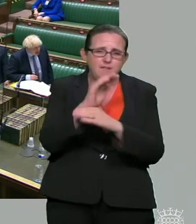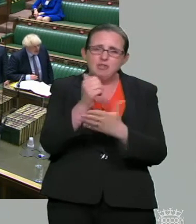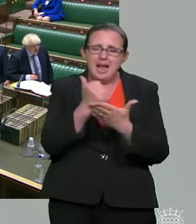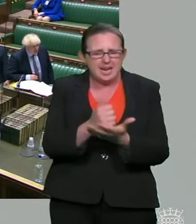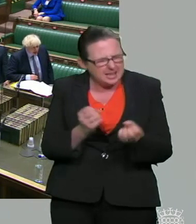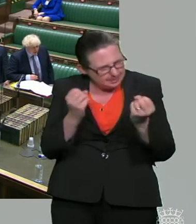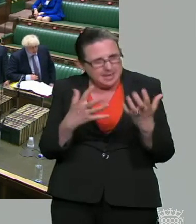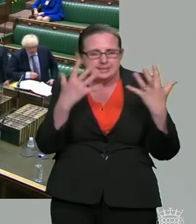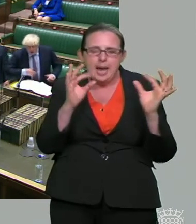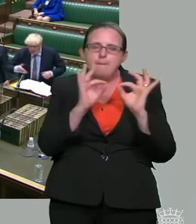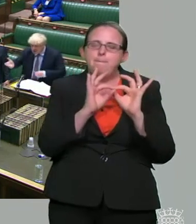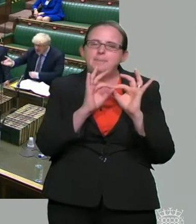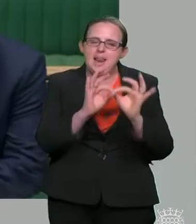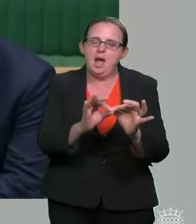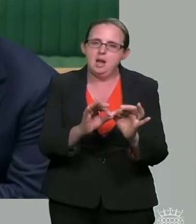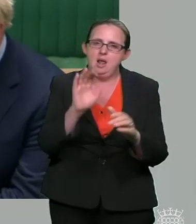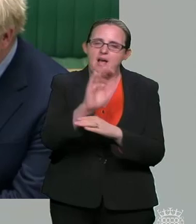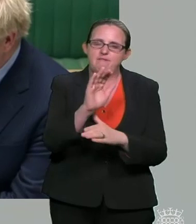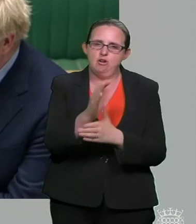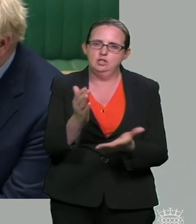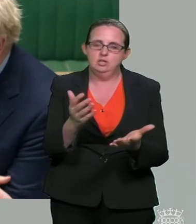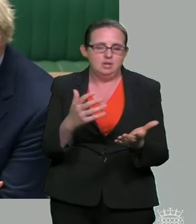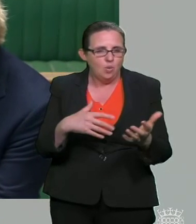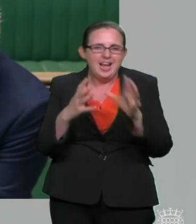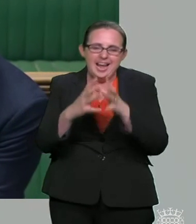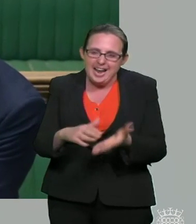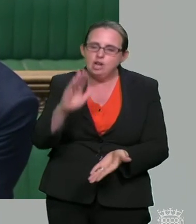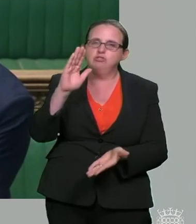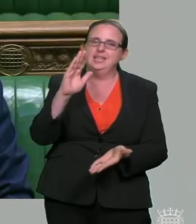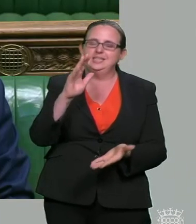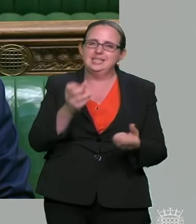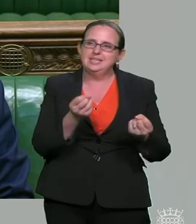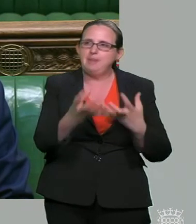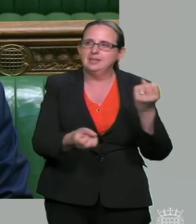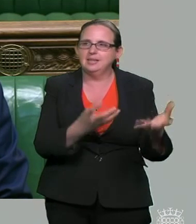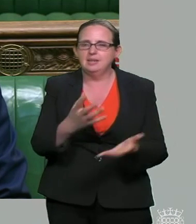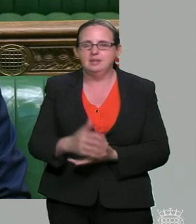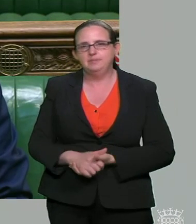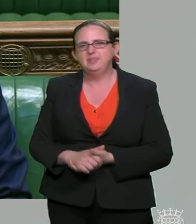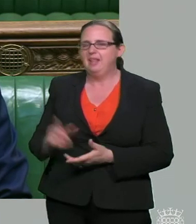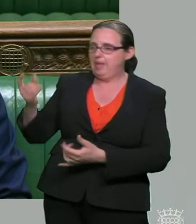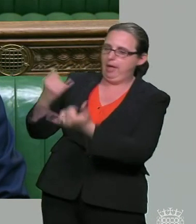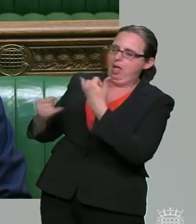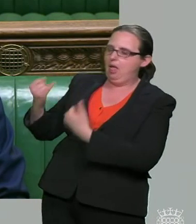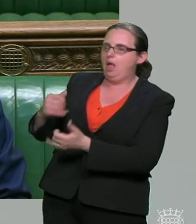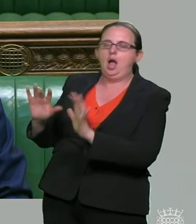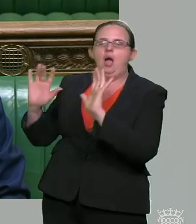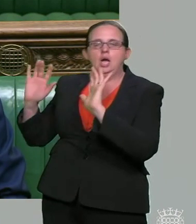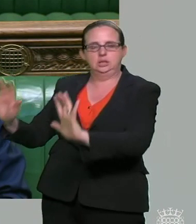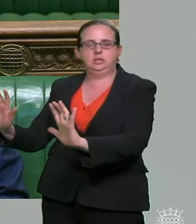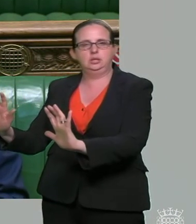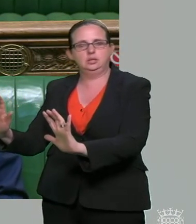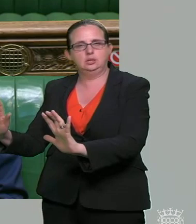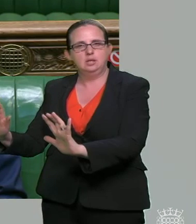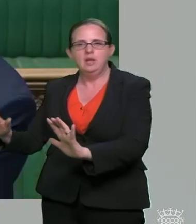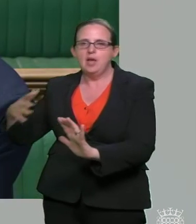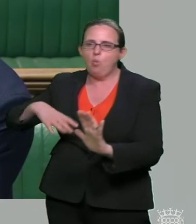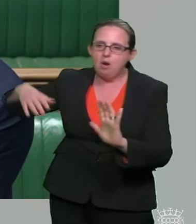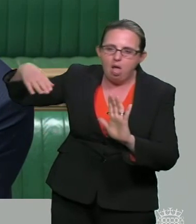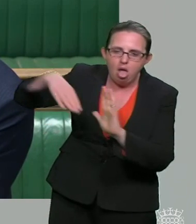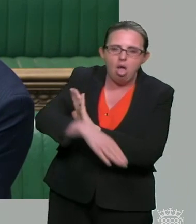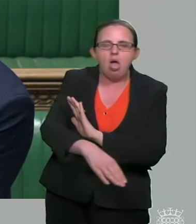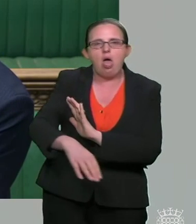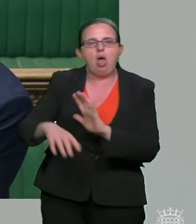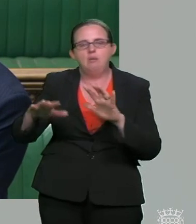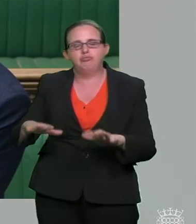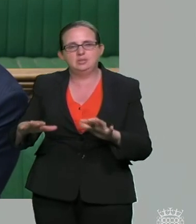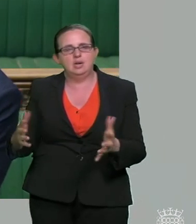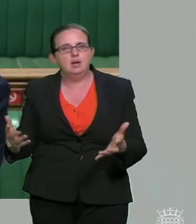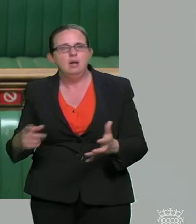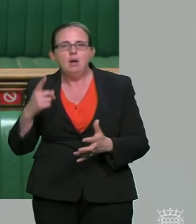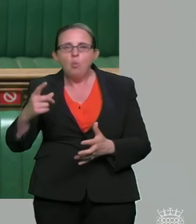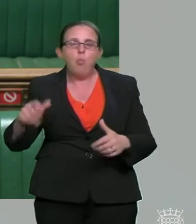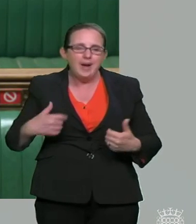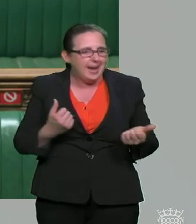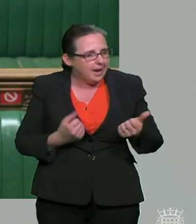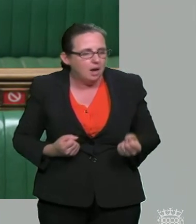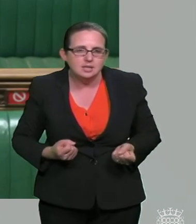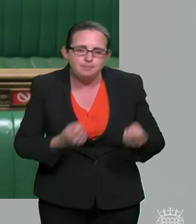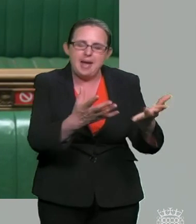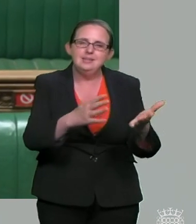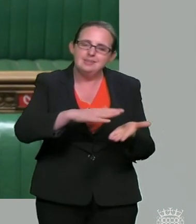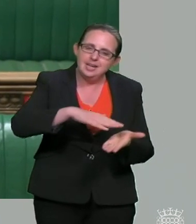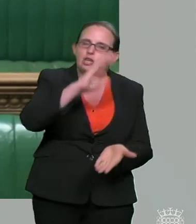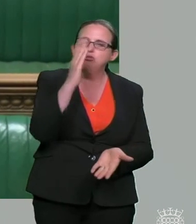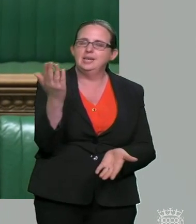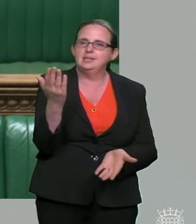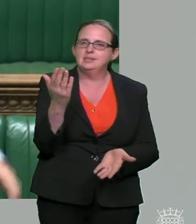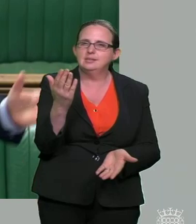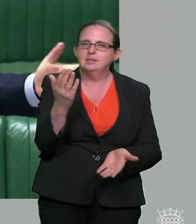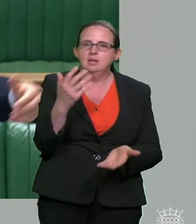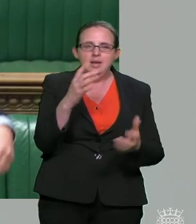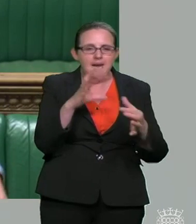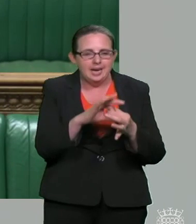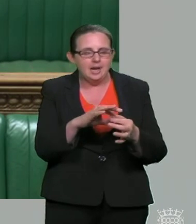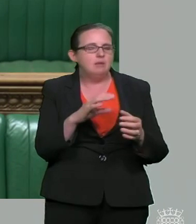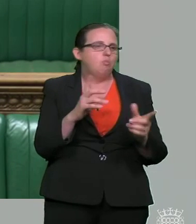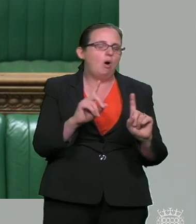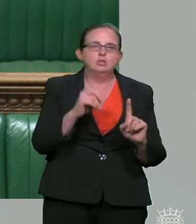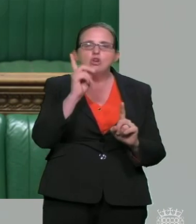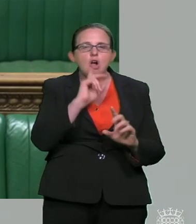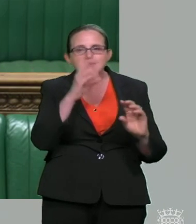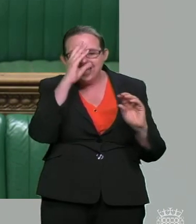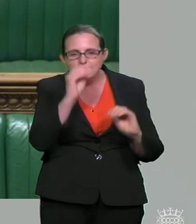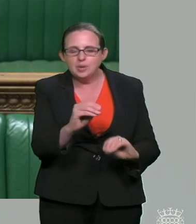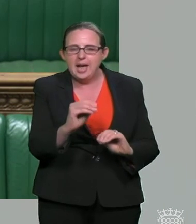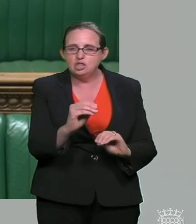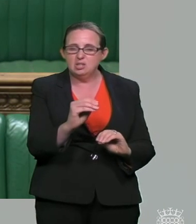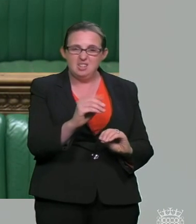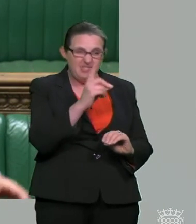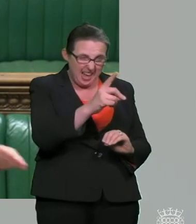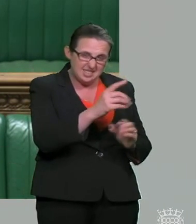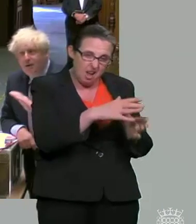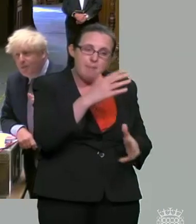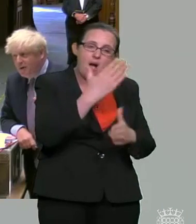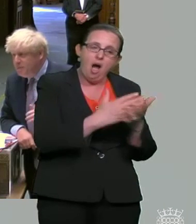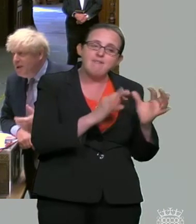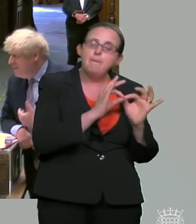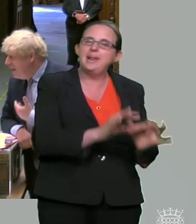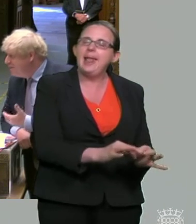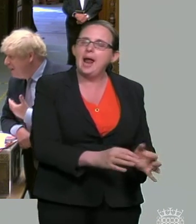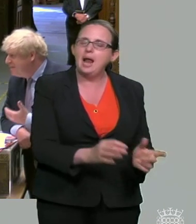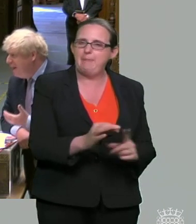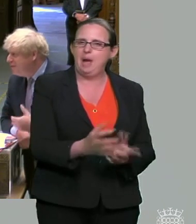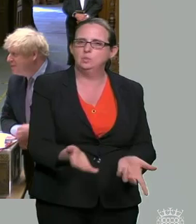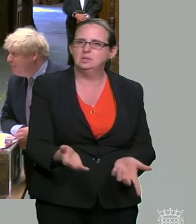We are spending £10 billion overseas. We have actually increased— All they want to do is run this country down when we have increased spending on girls’ education alone to half a billion pounds—almost half a billion pounds.